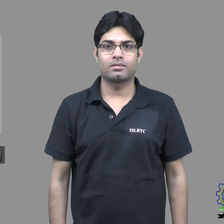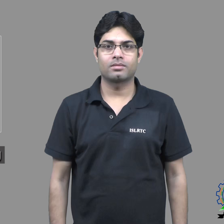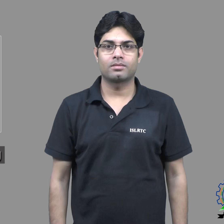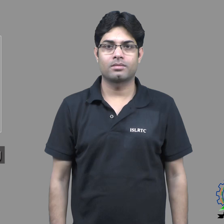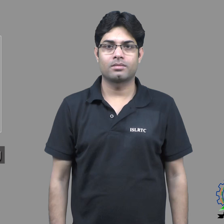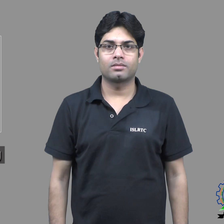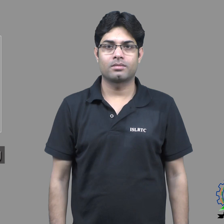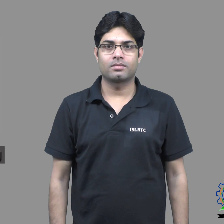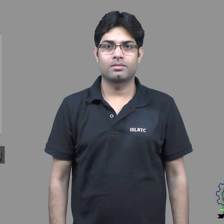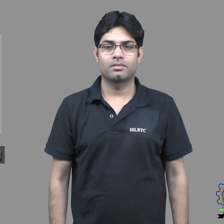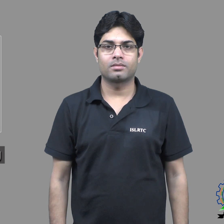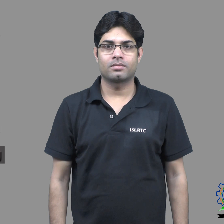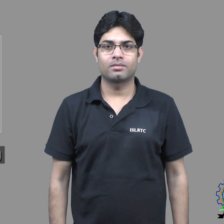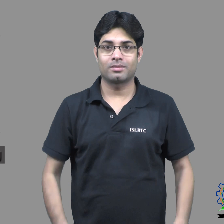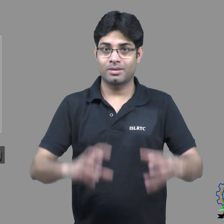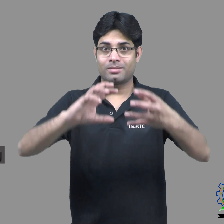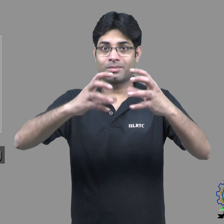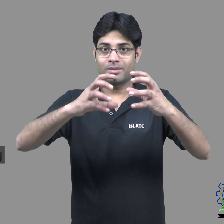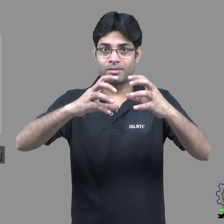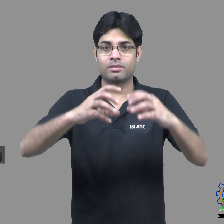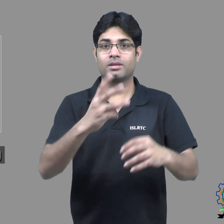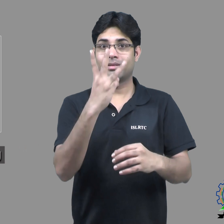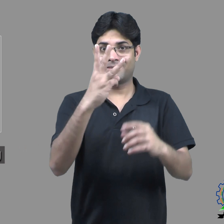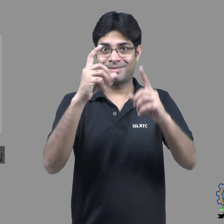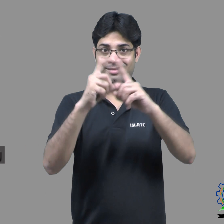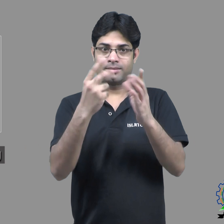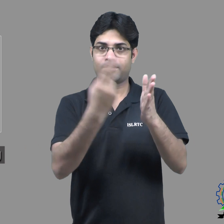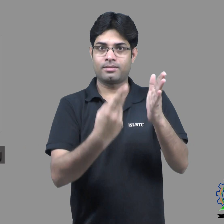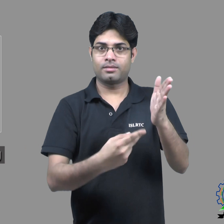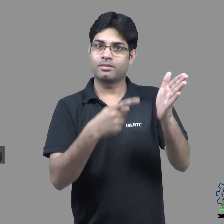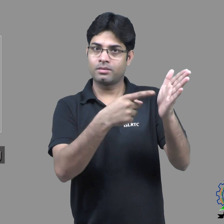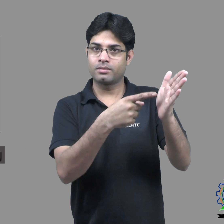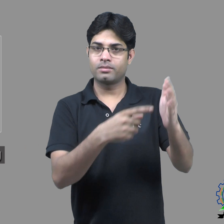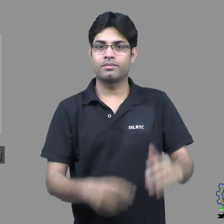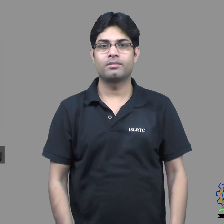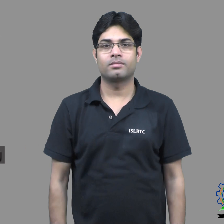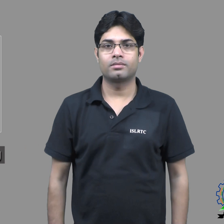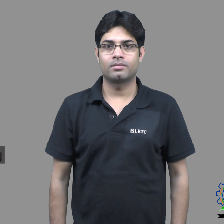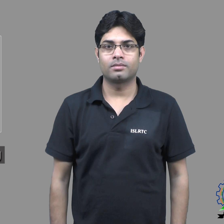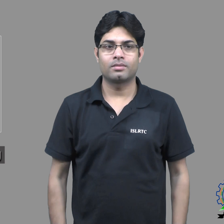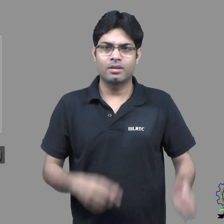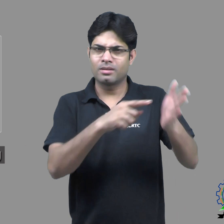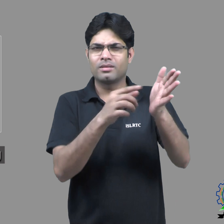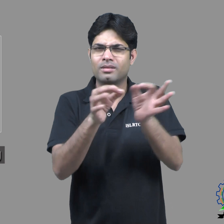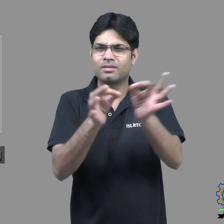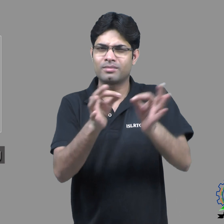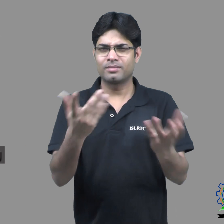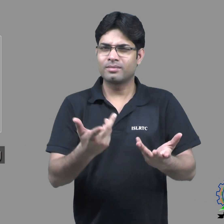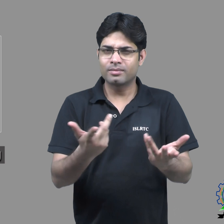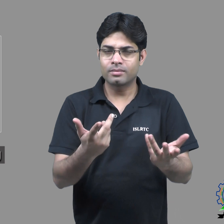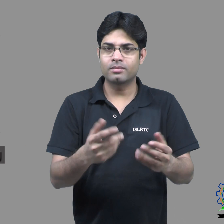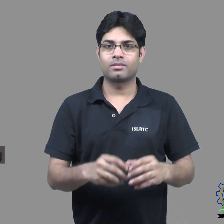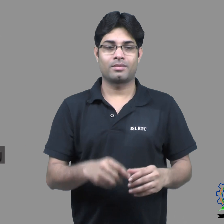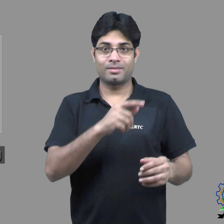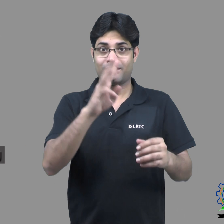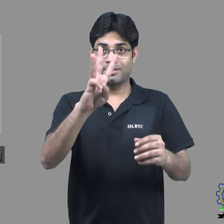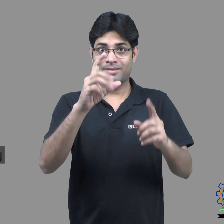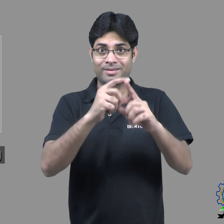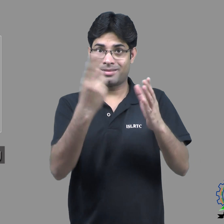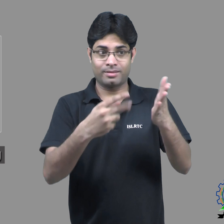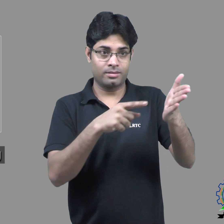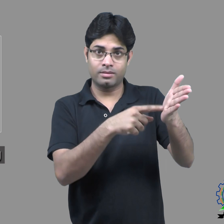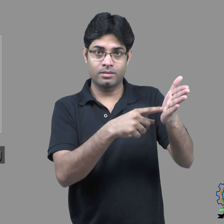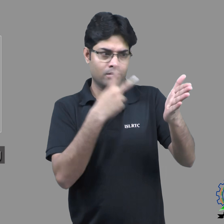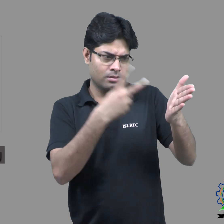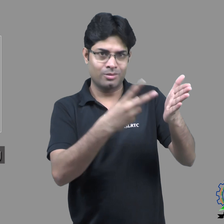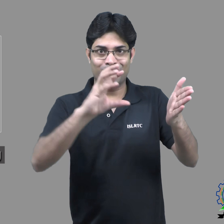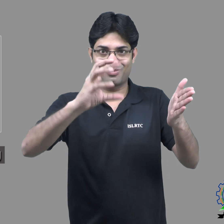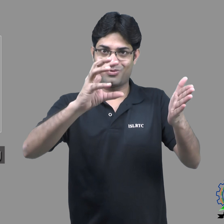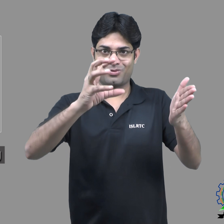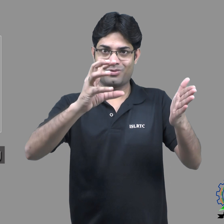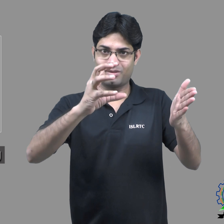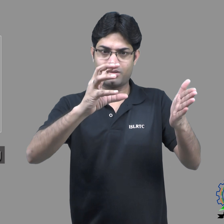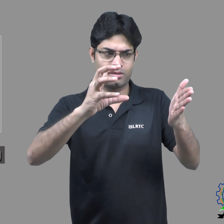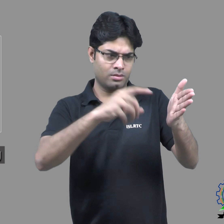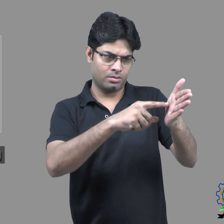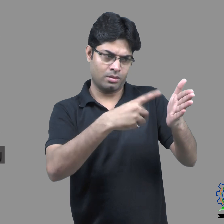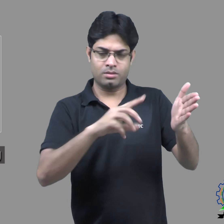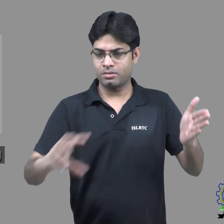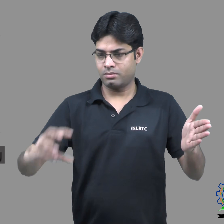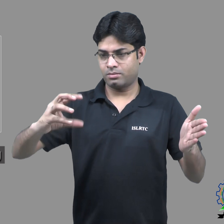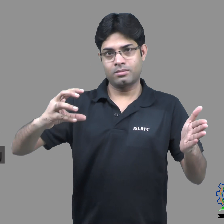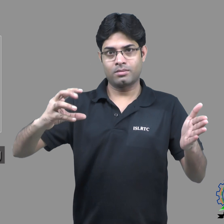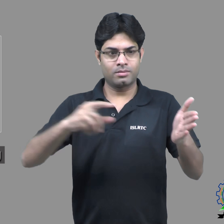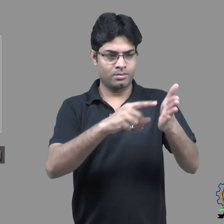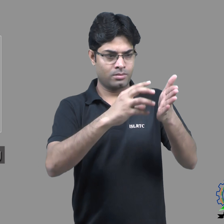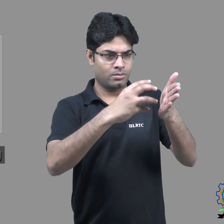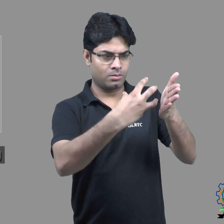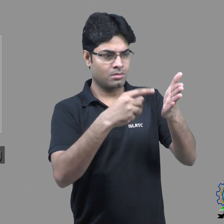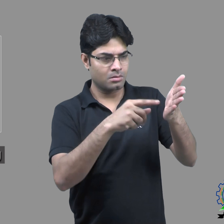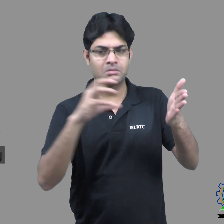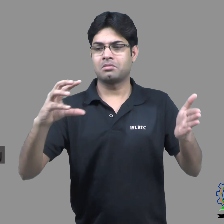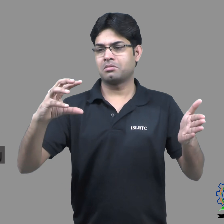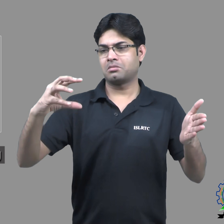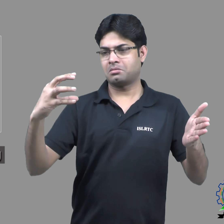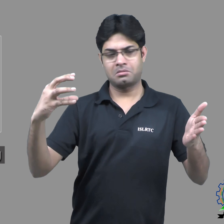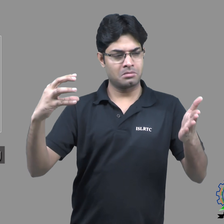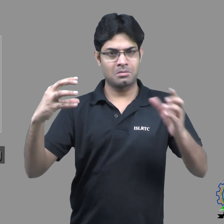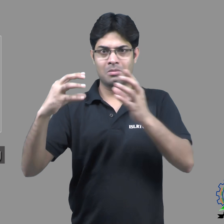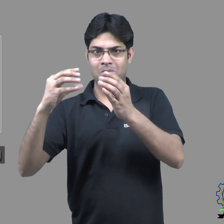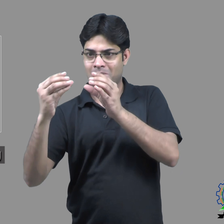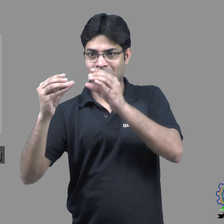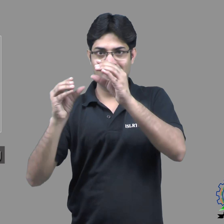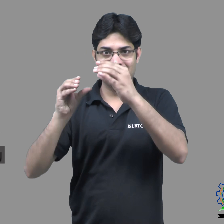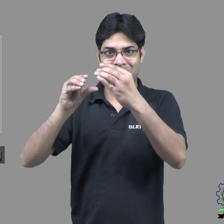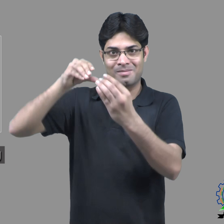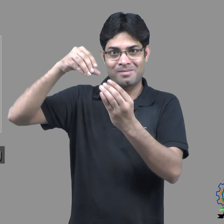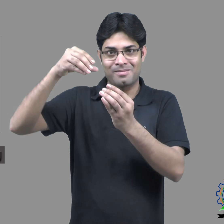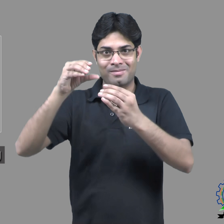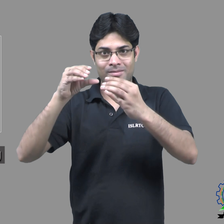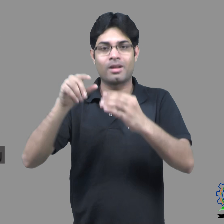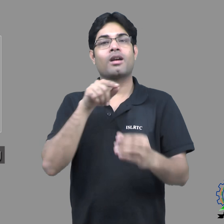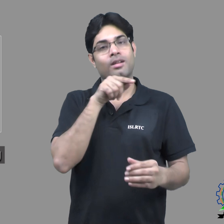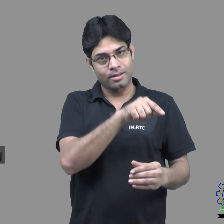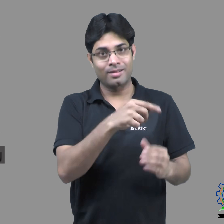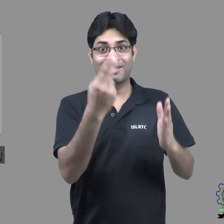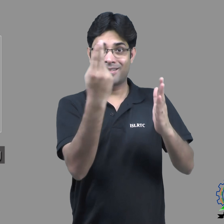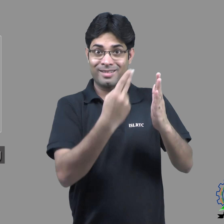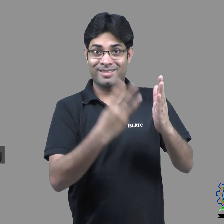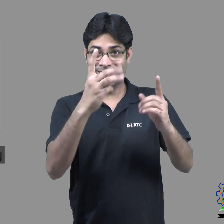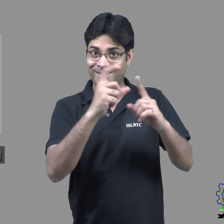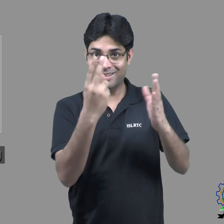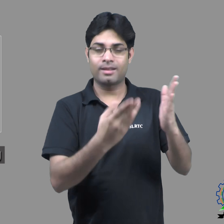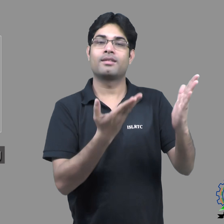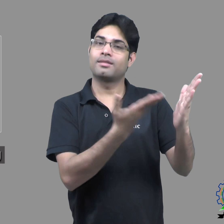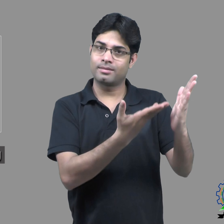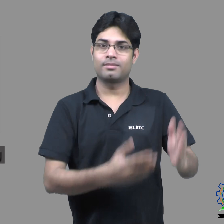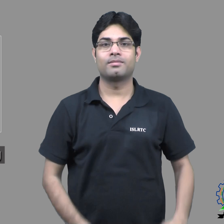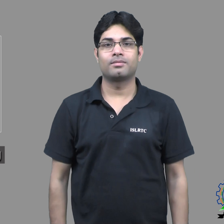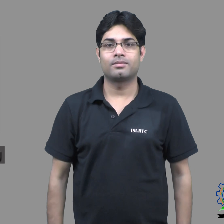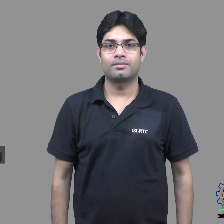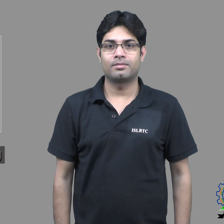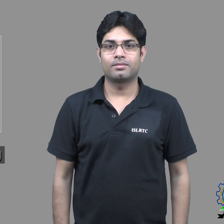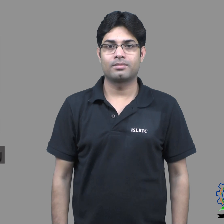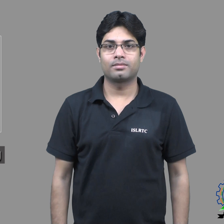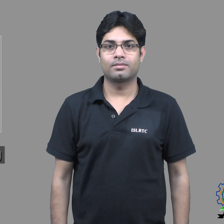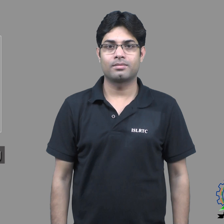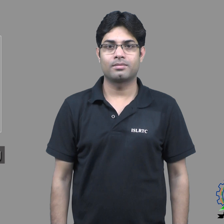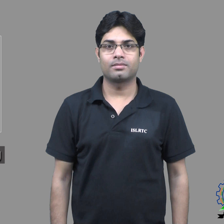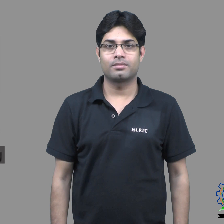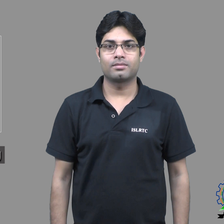Pictorial Drawing